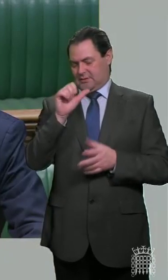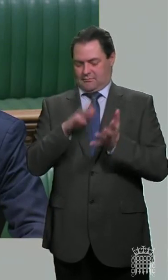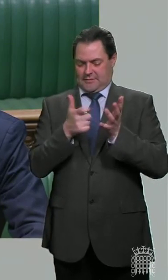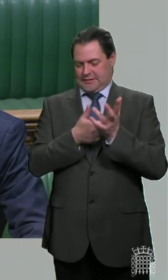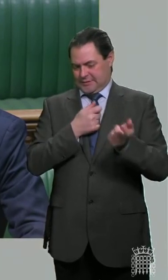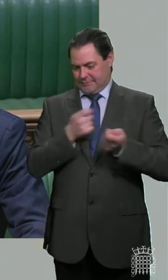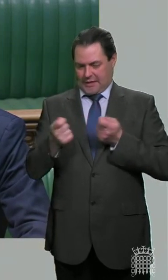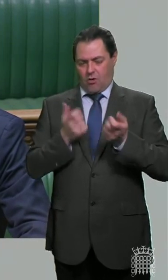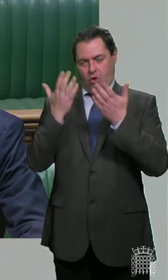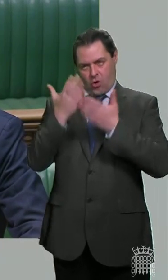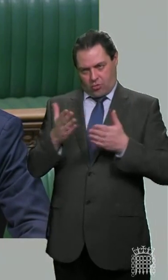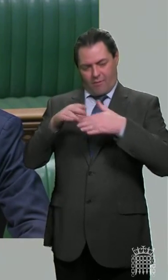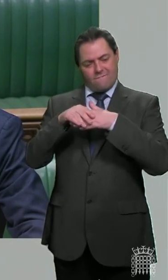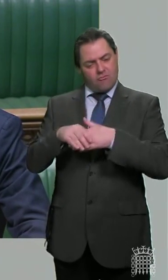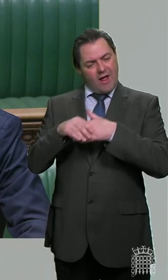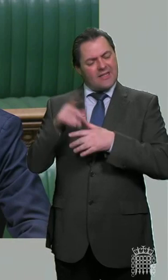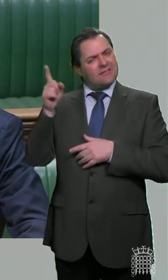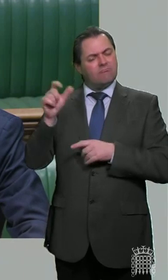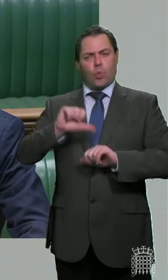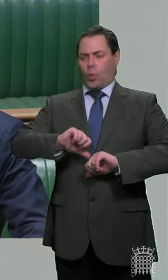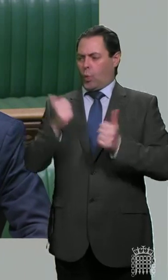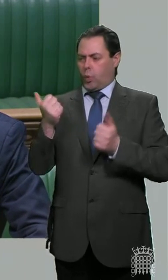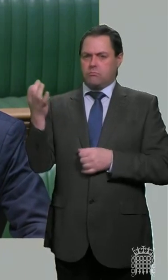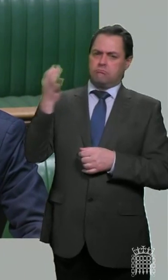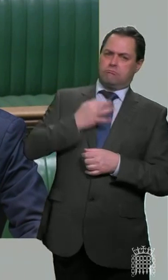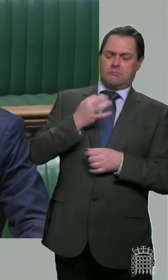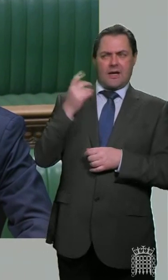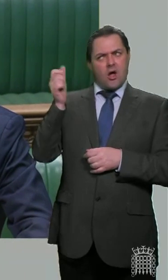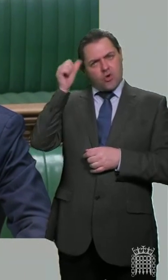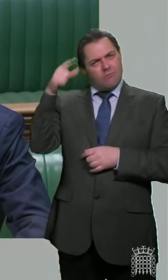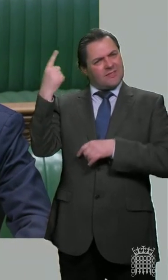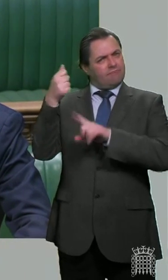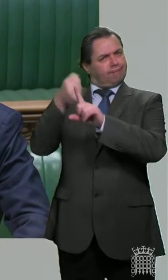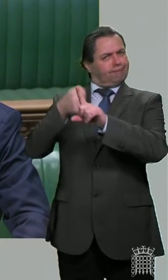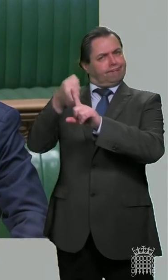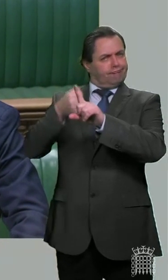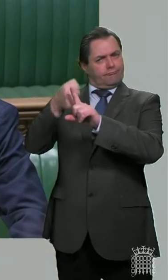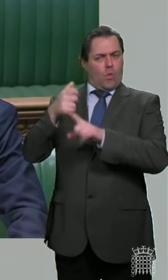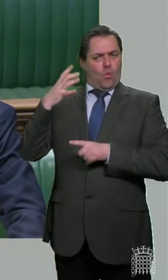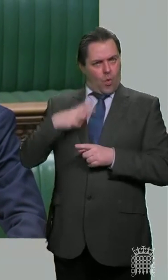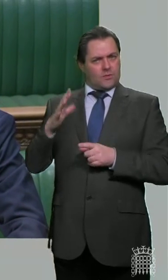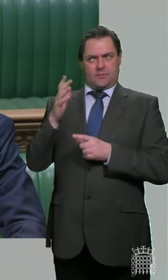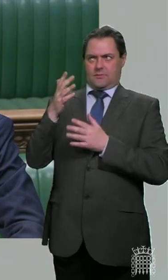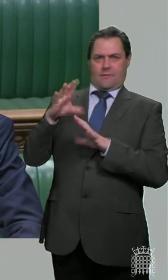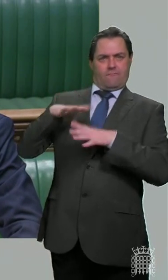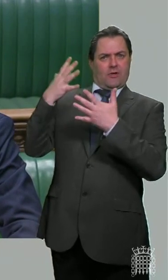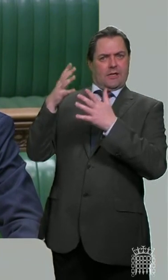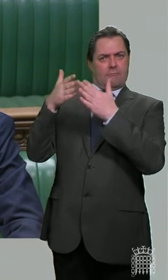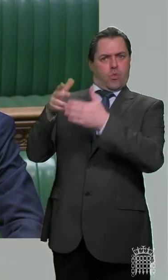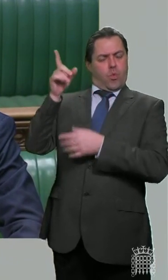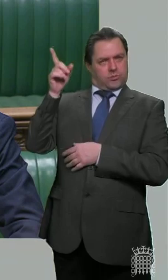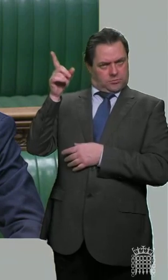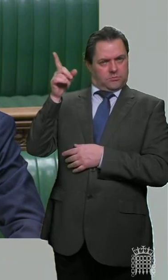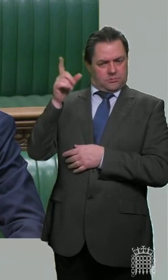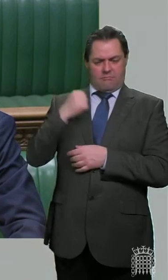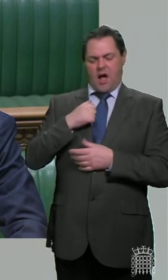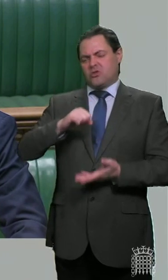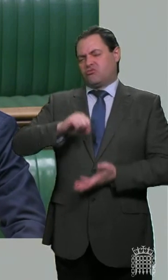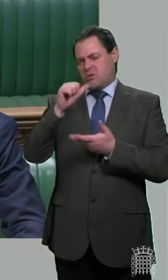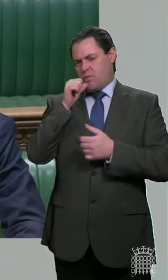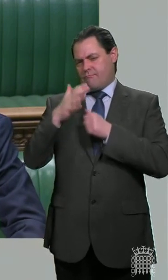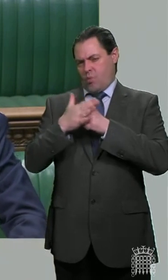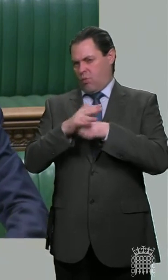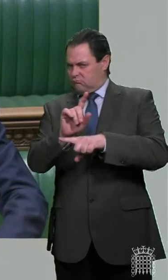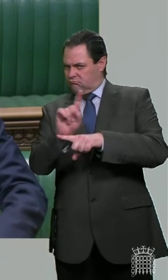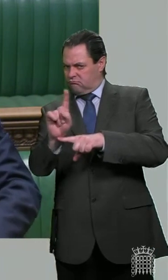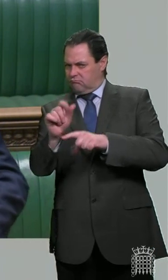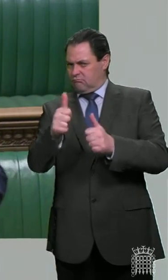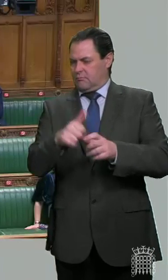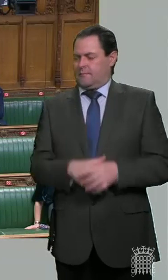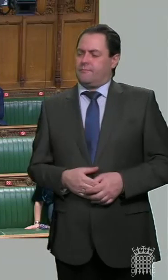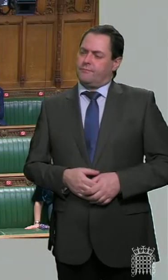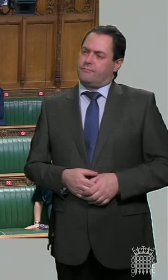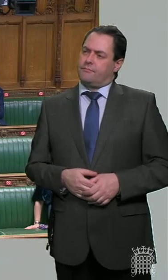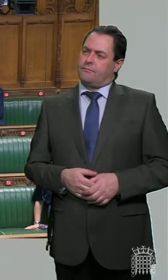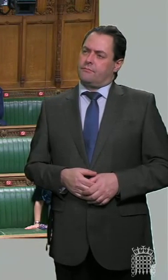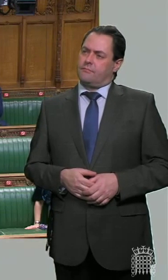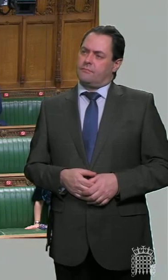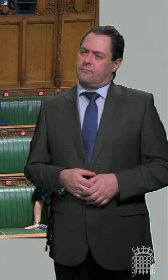My honourable Friend is absolutely right. He has mounted an excellent campaign and my right honourable Friend the Chancellor will say more about that shortly.